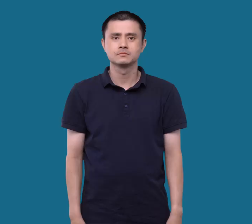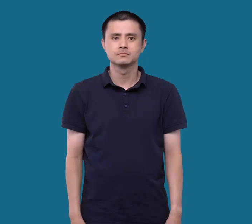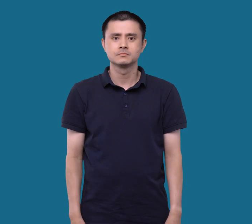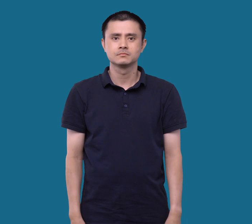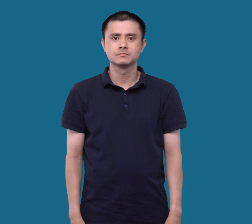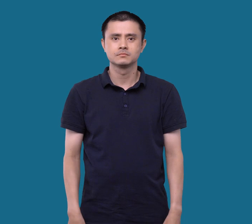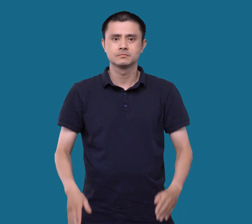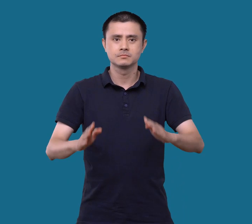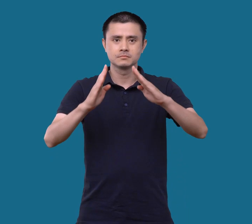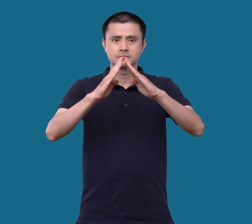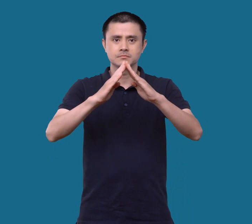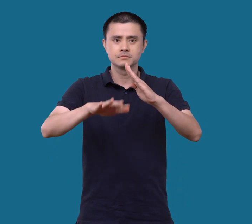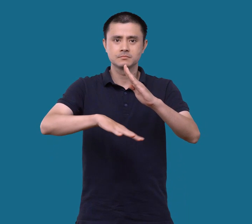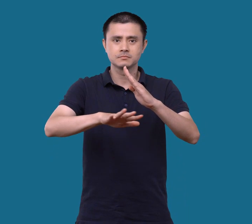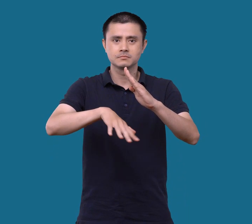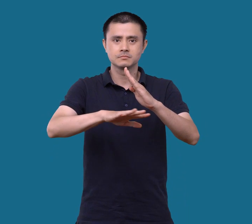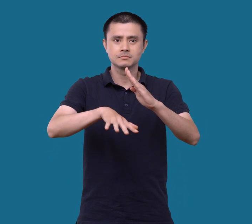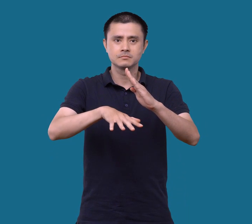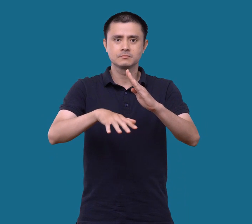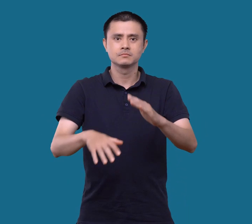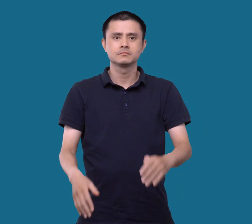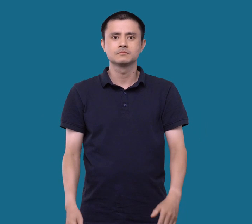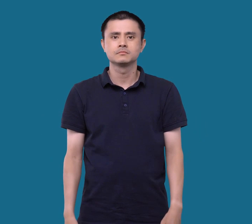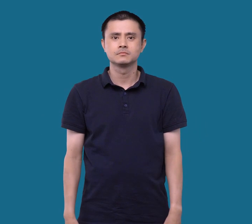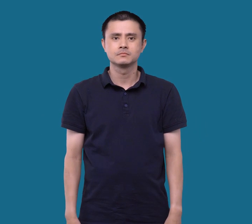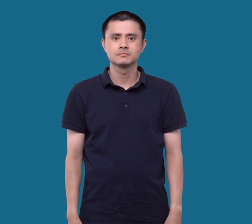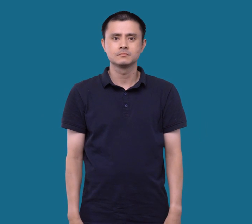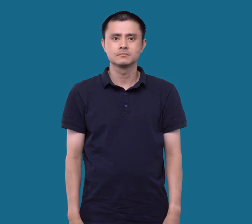nền nhà